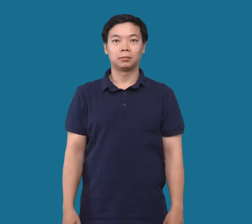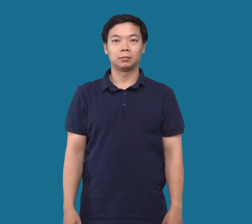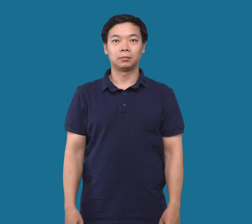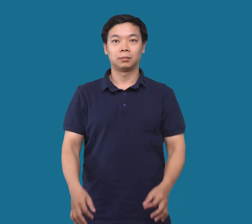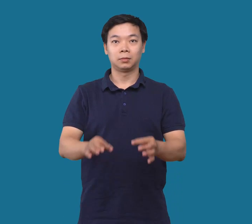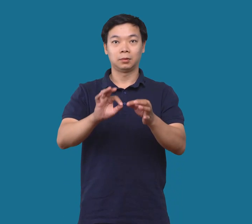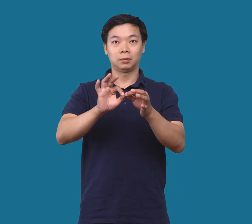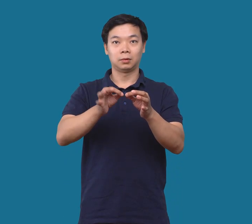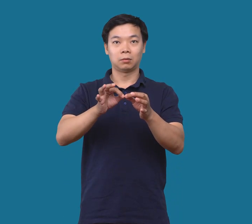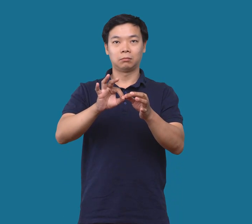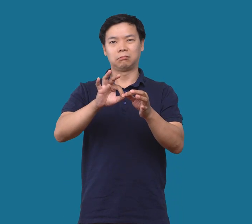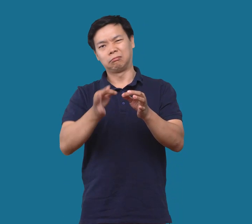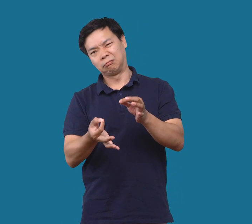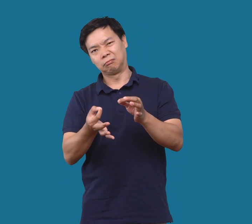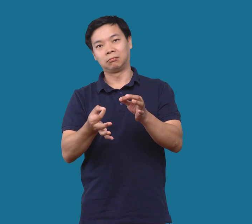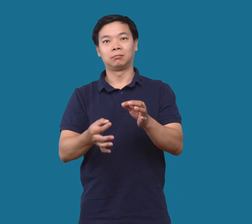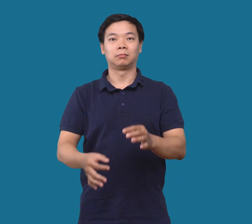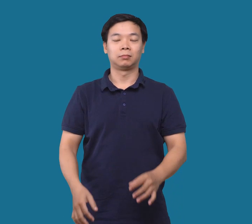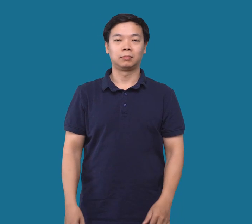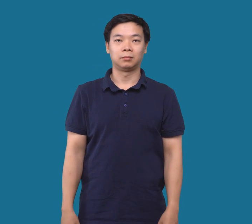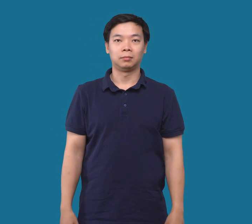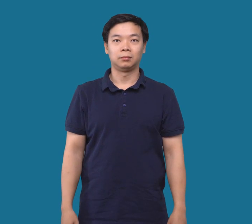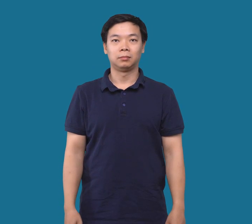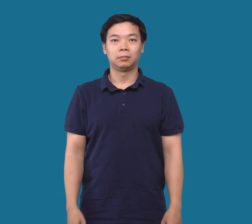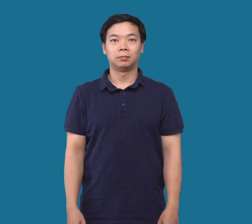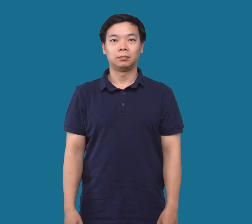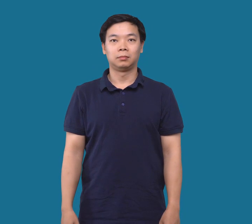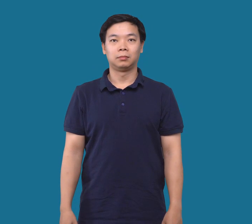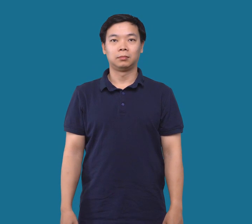nhặt rau